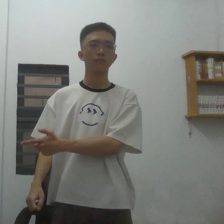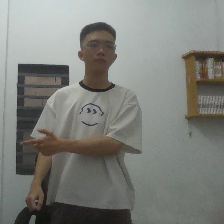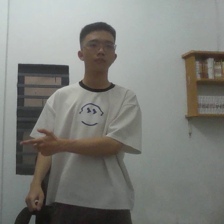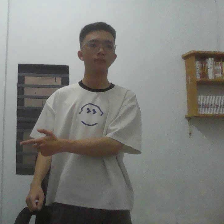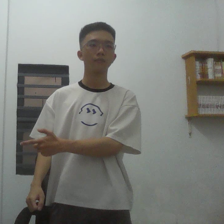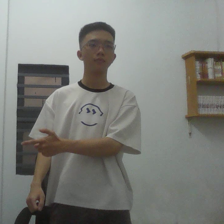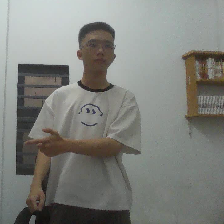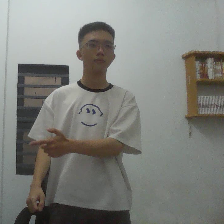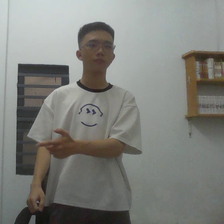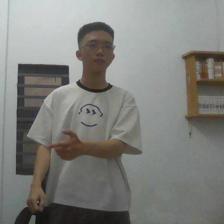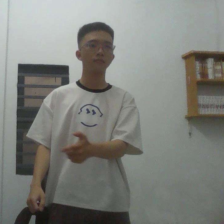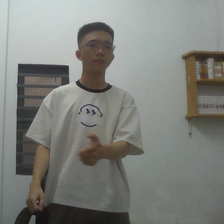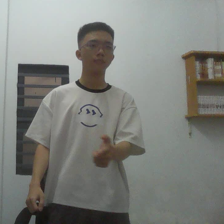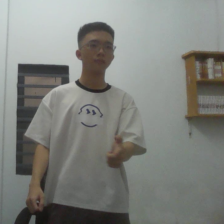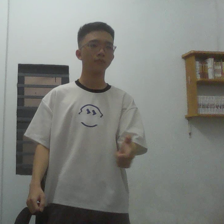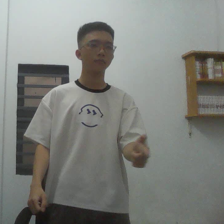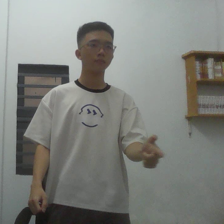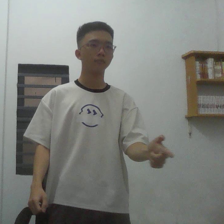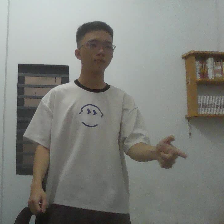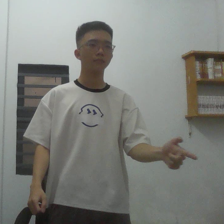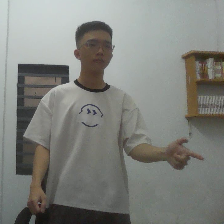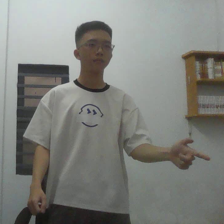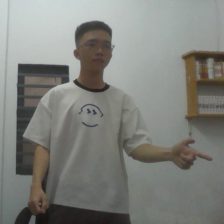cac ban